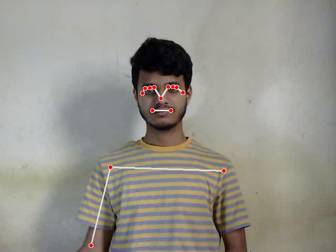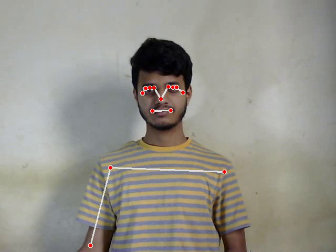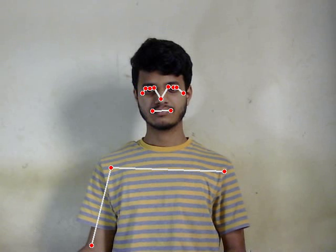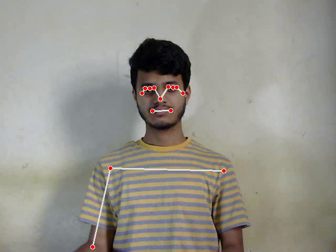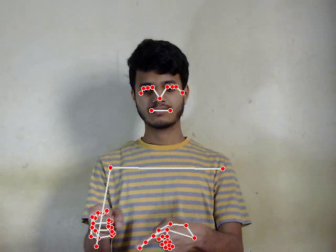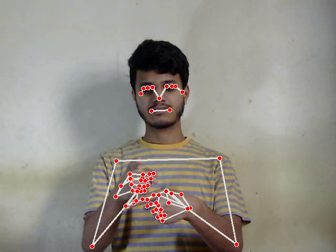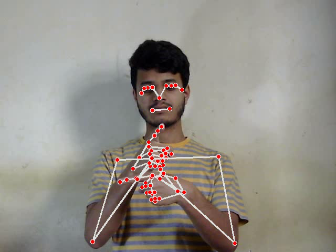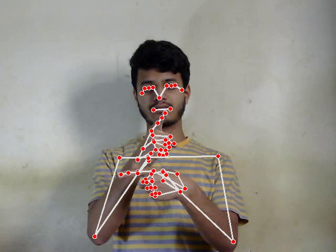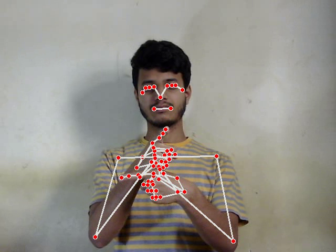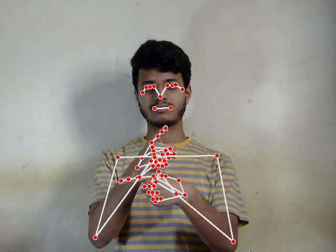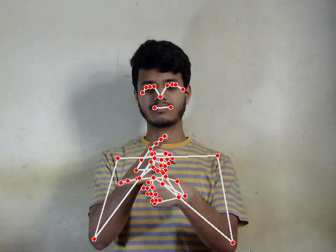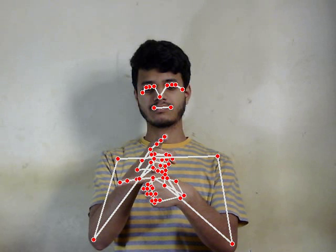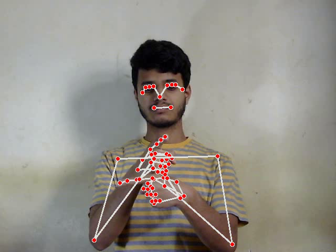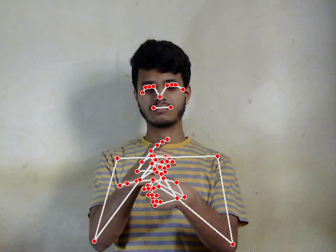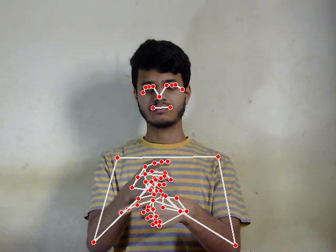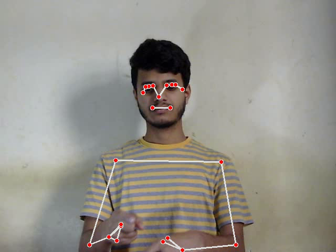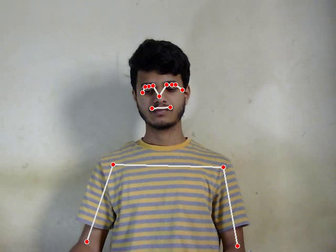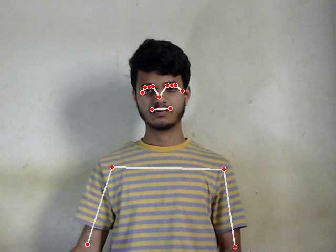right